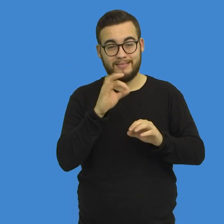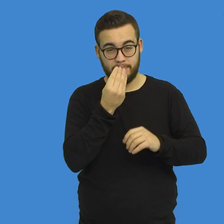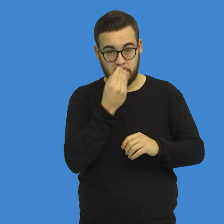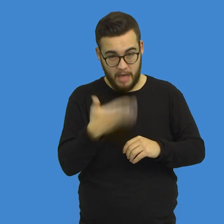comer